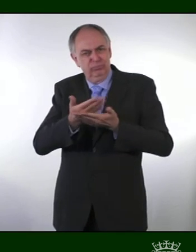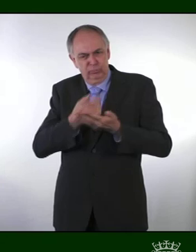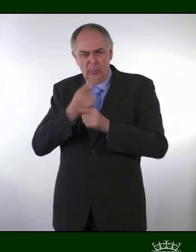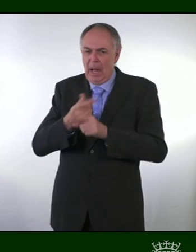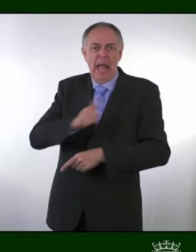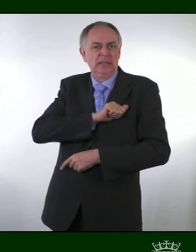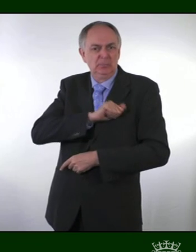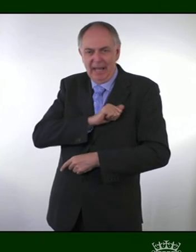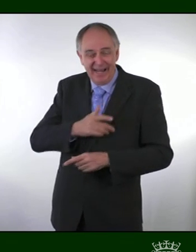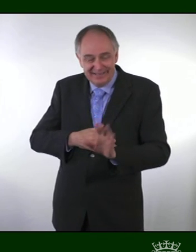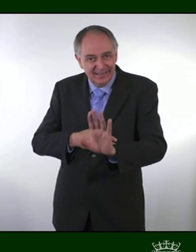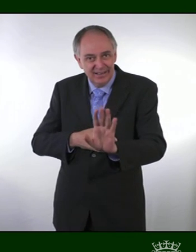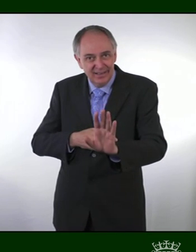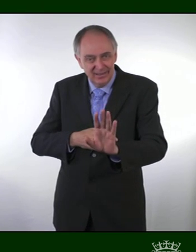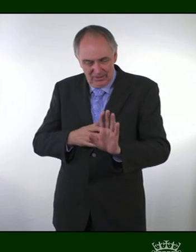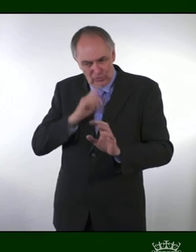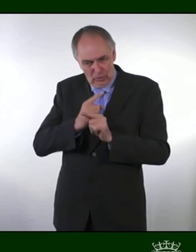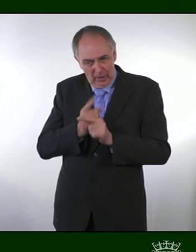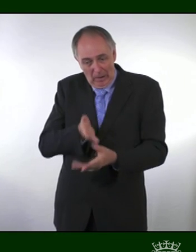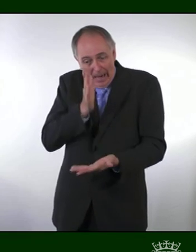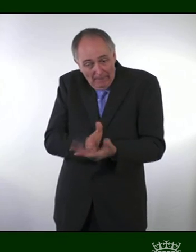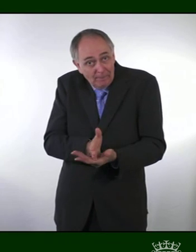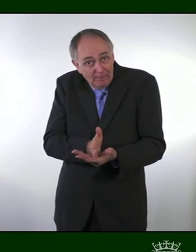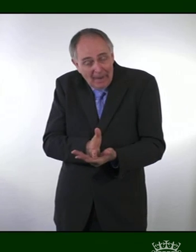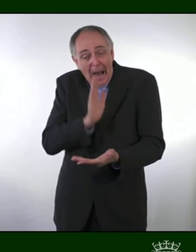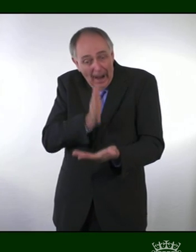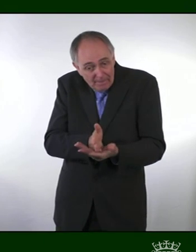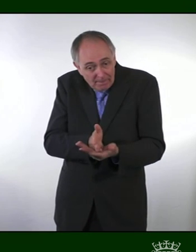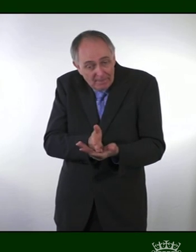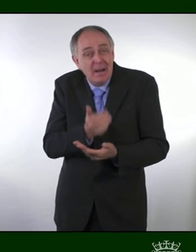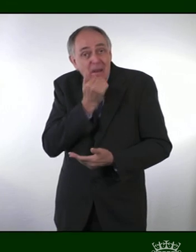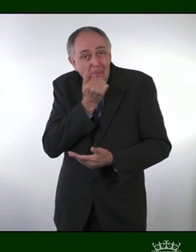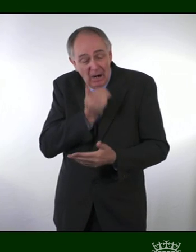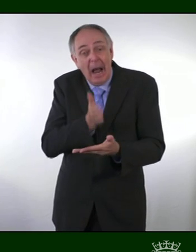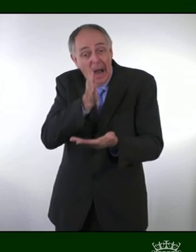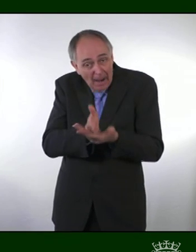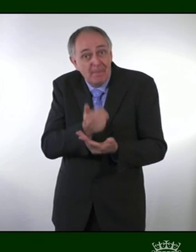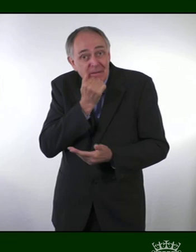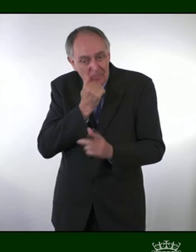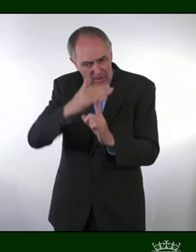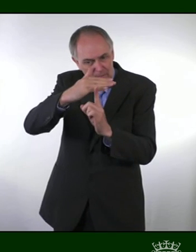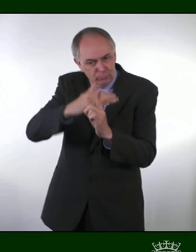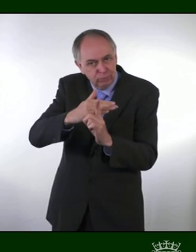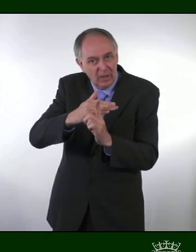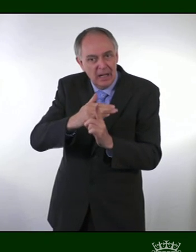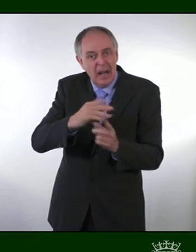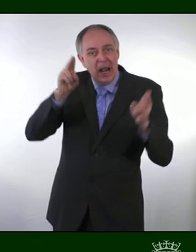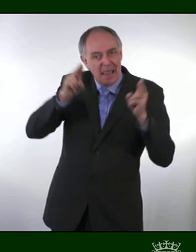What we are talking about is what has actually happened, which is a reduction in poverty.